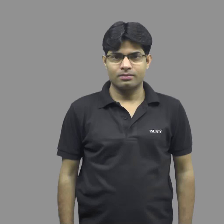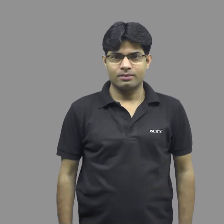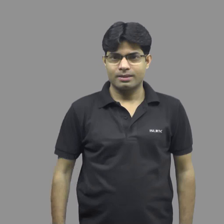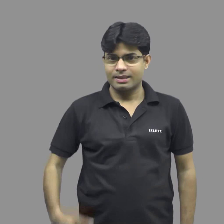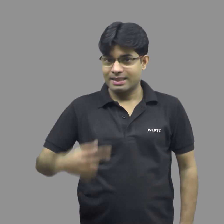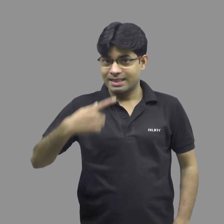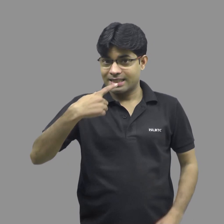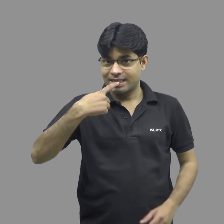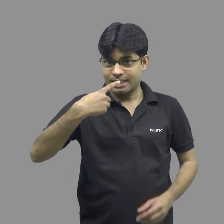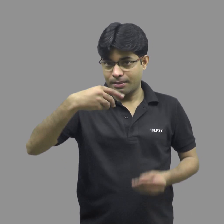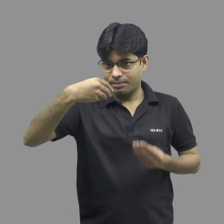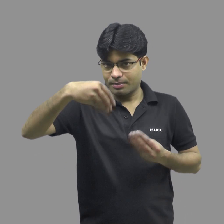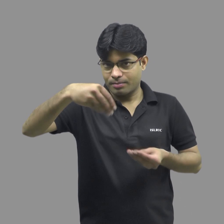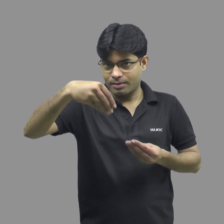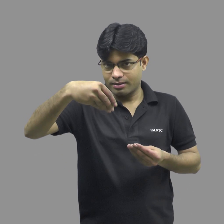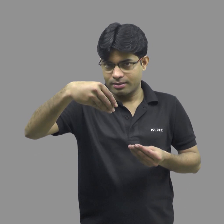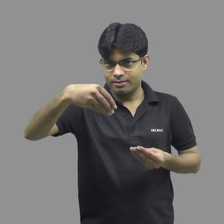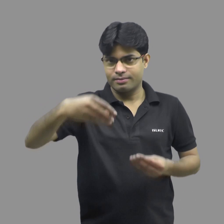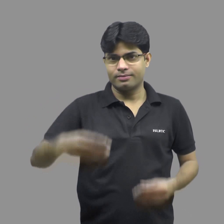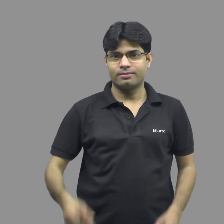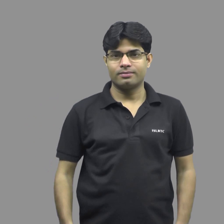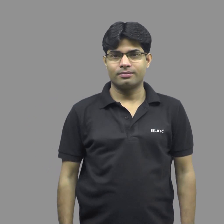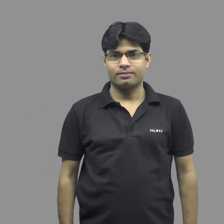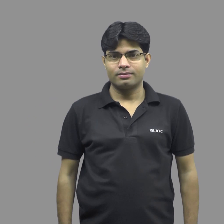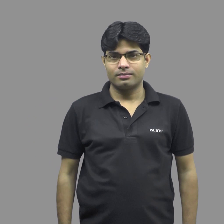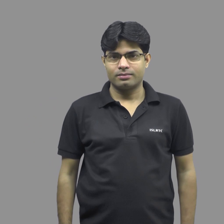Paper